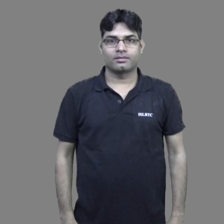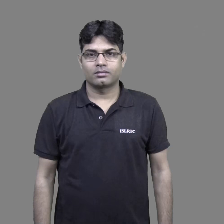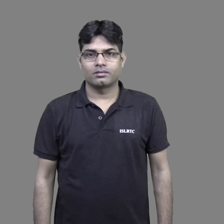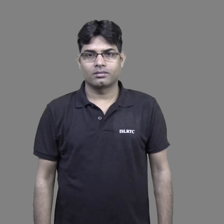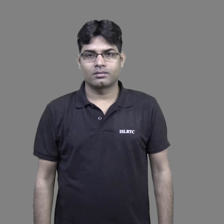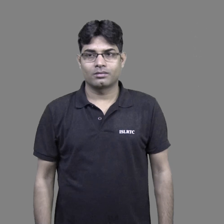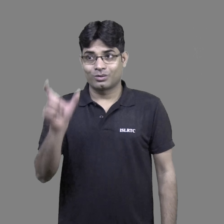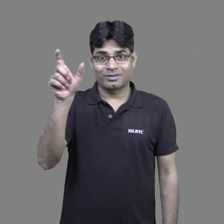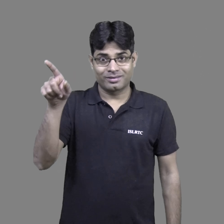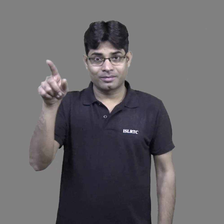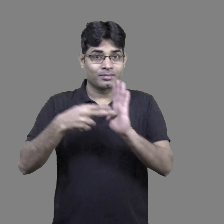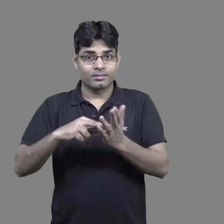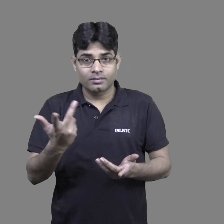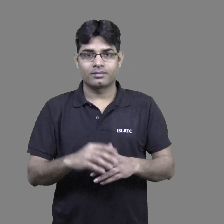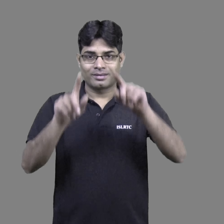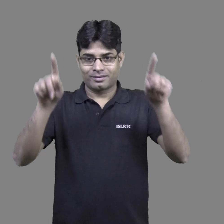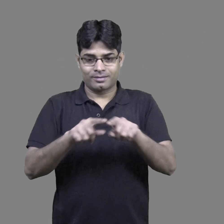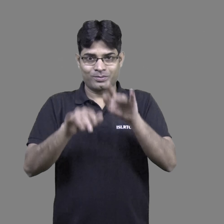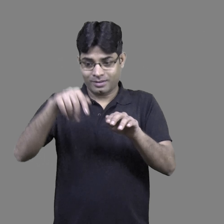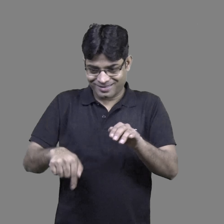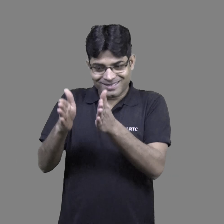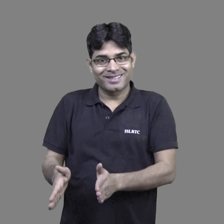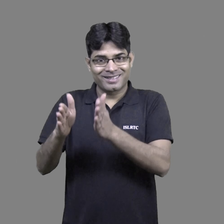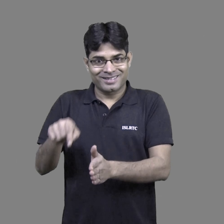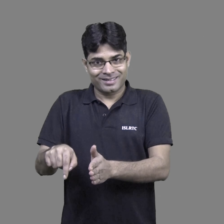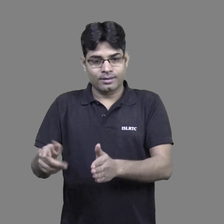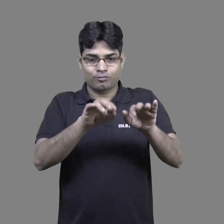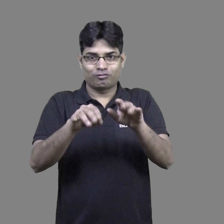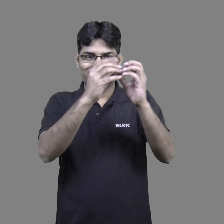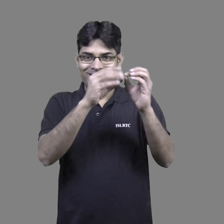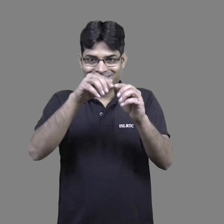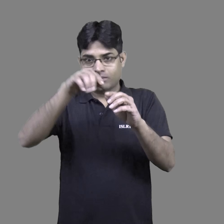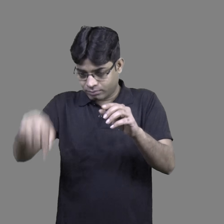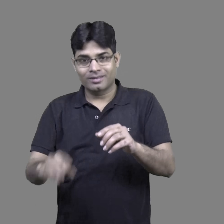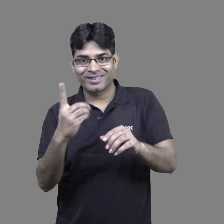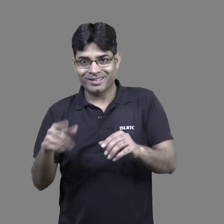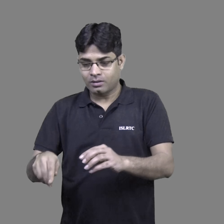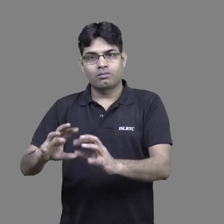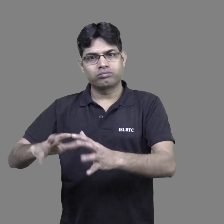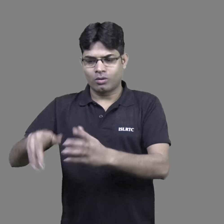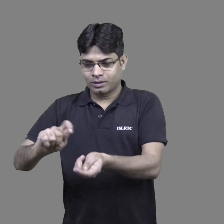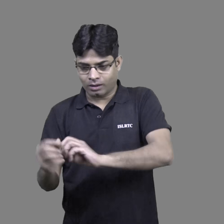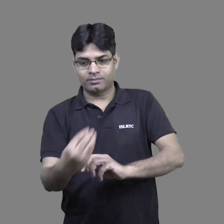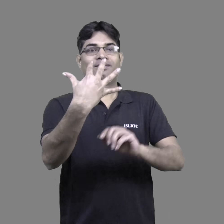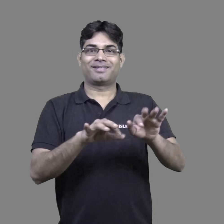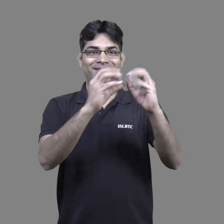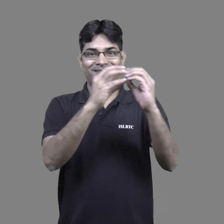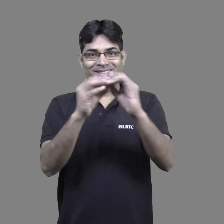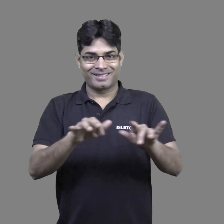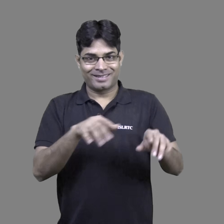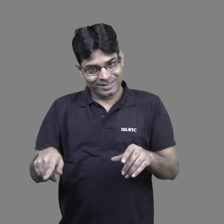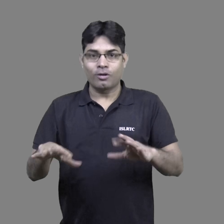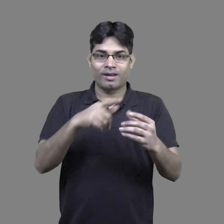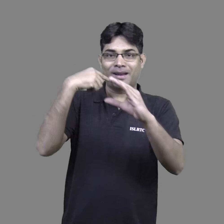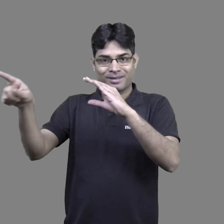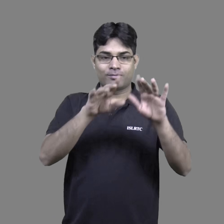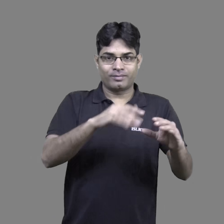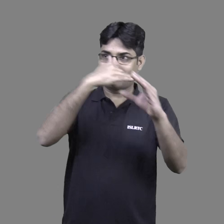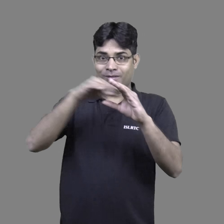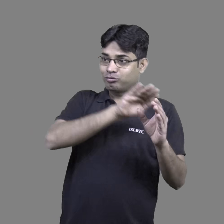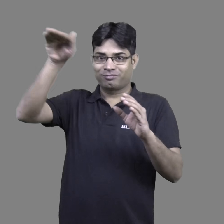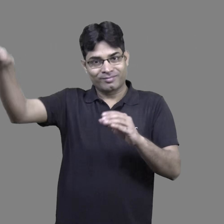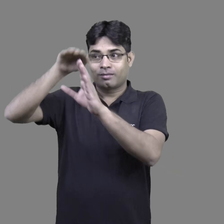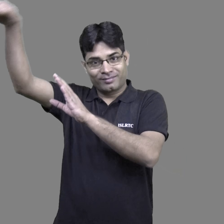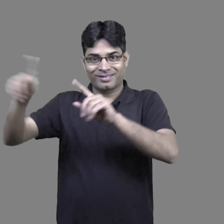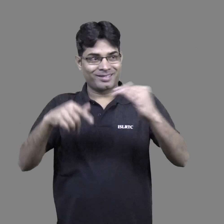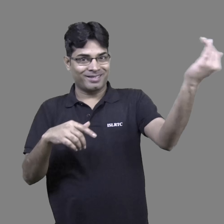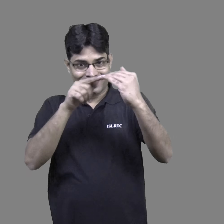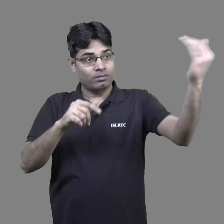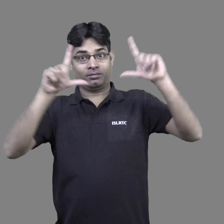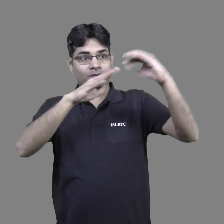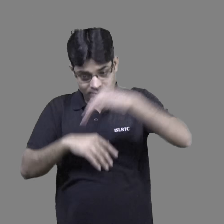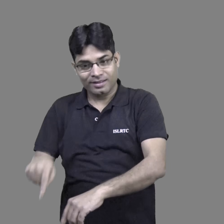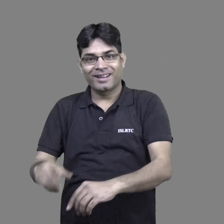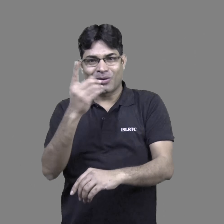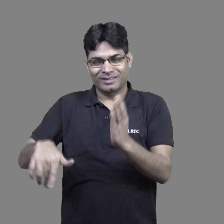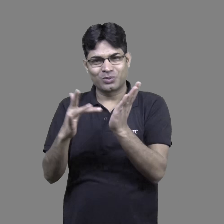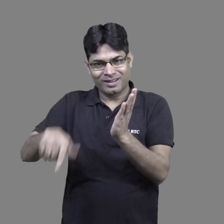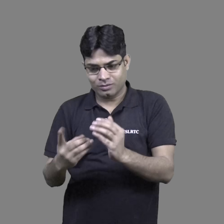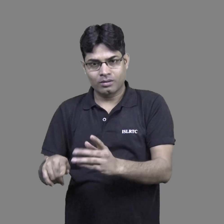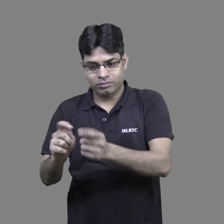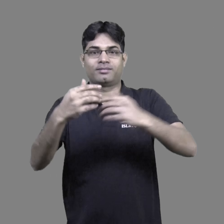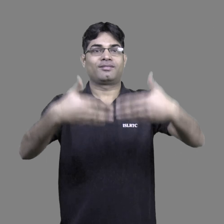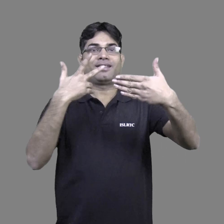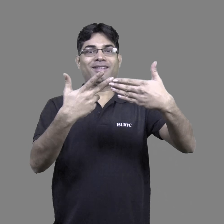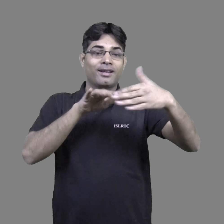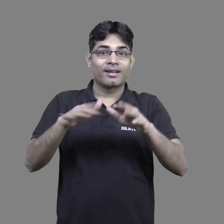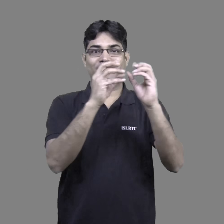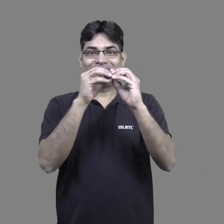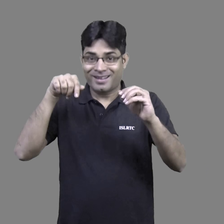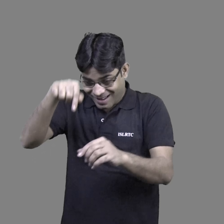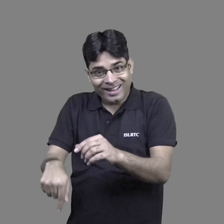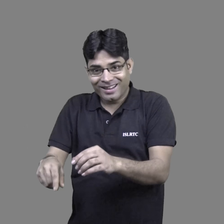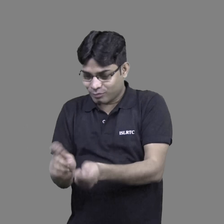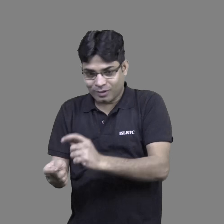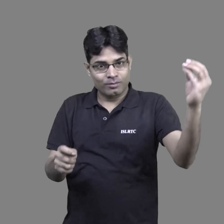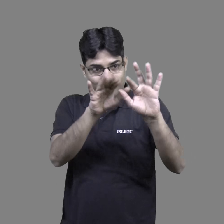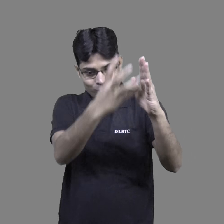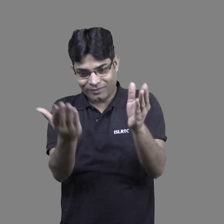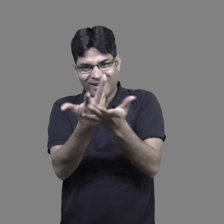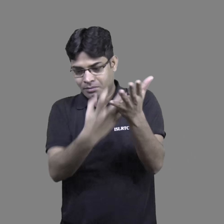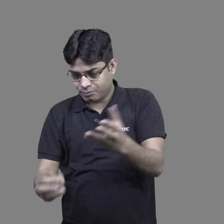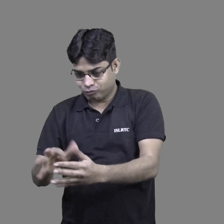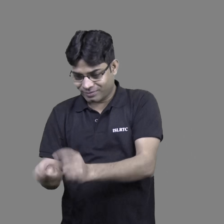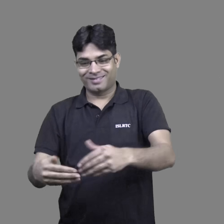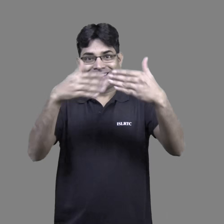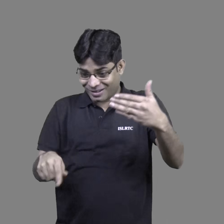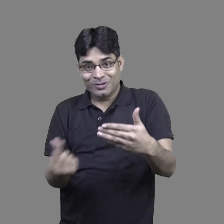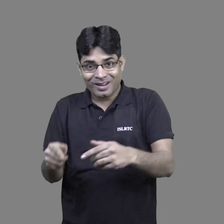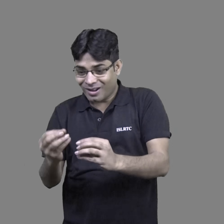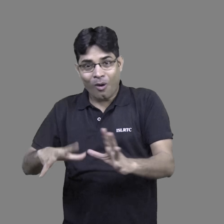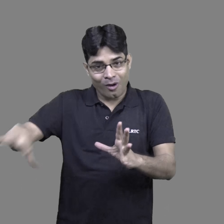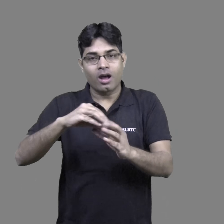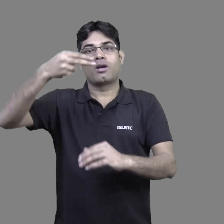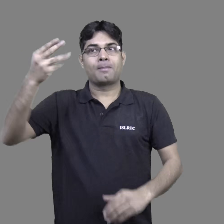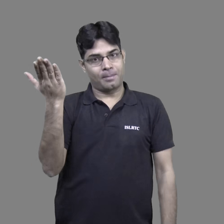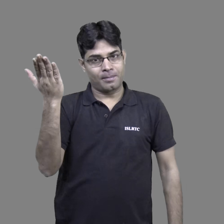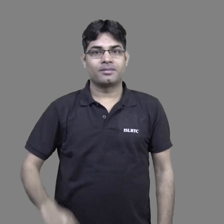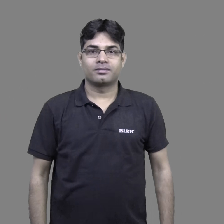ASCII